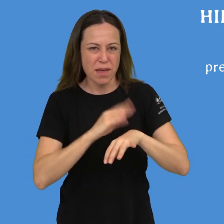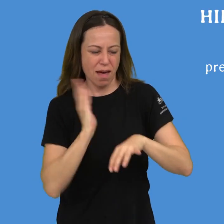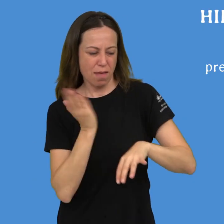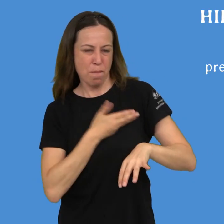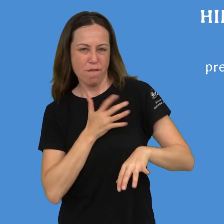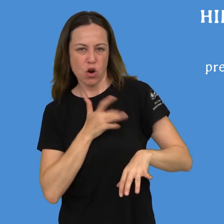afectar